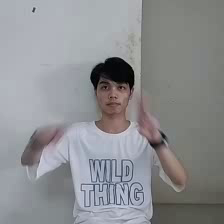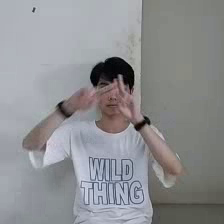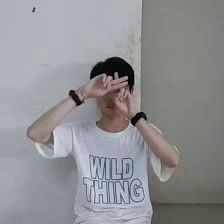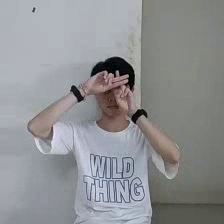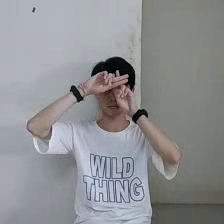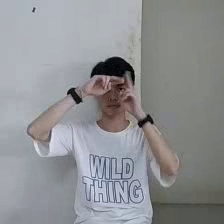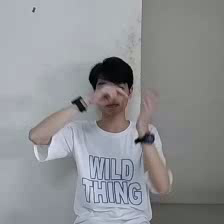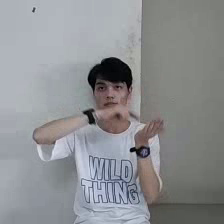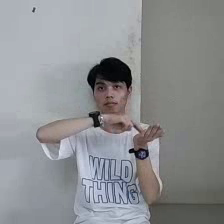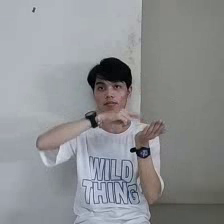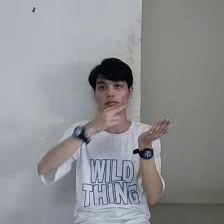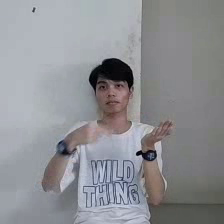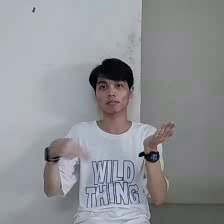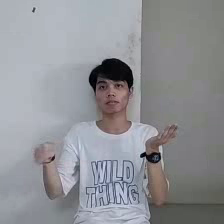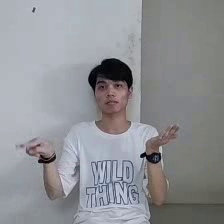Xuất viện